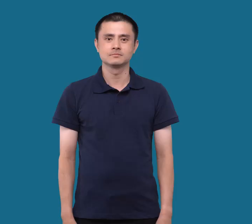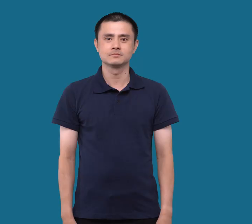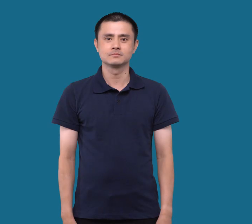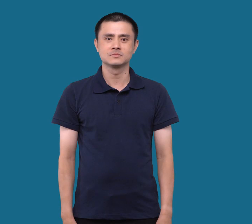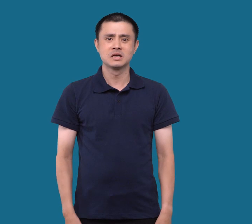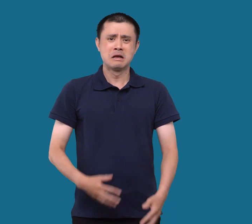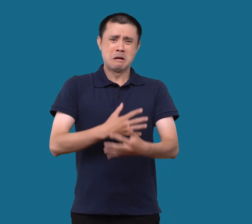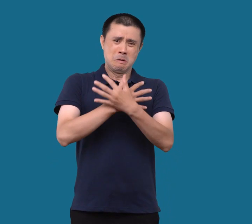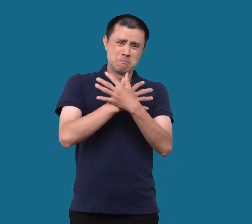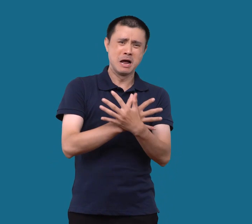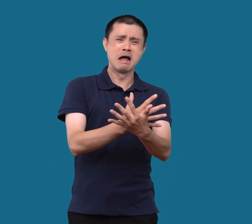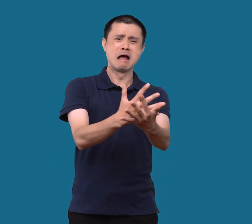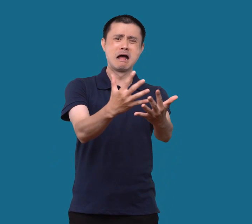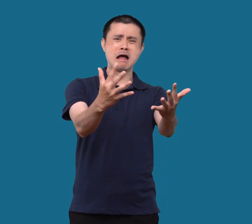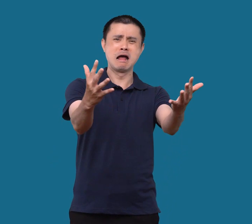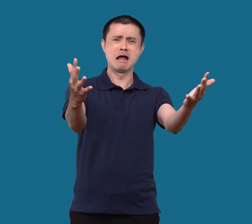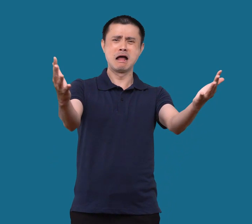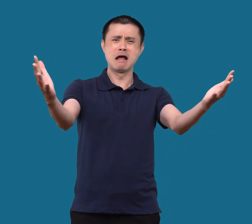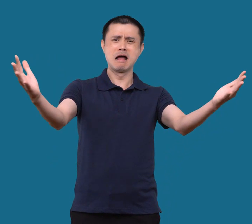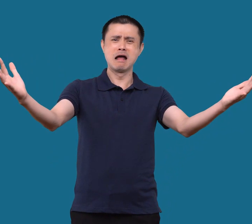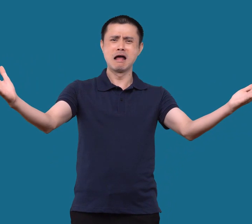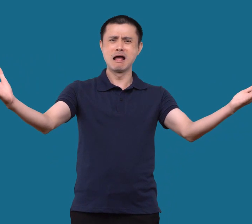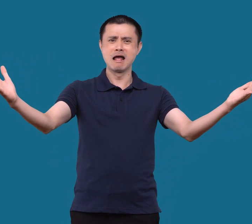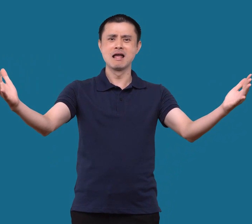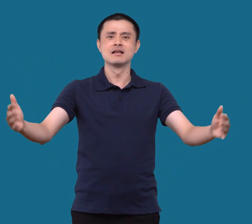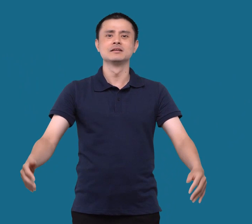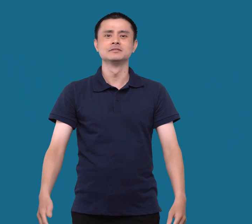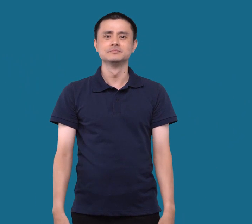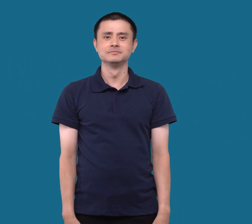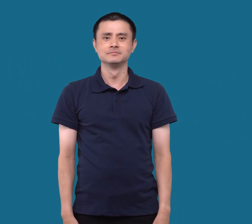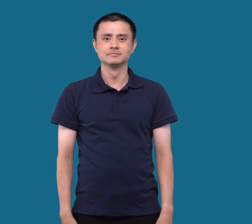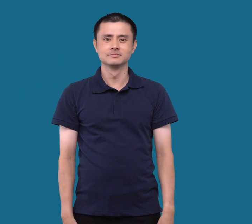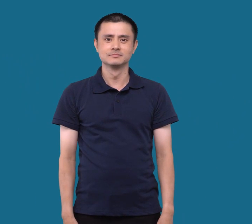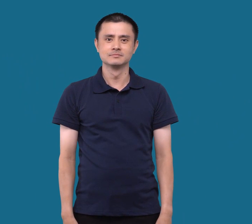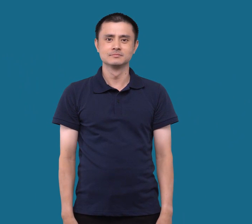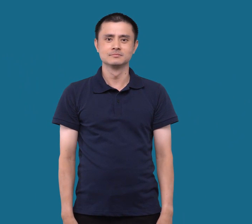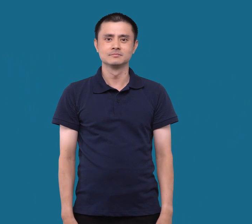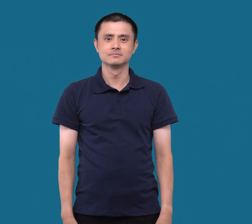bát ngát